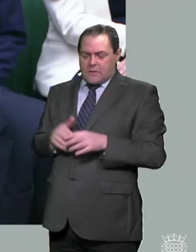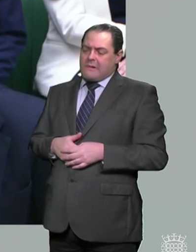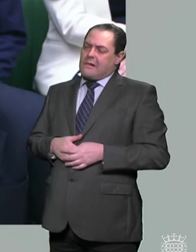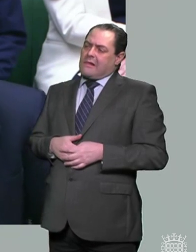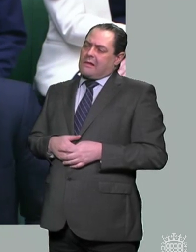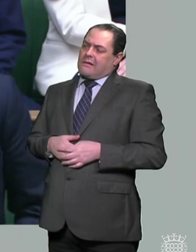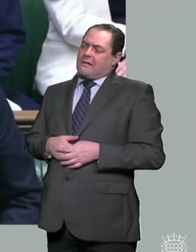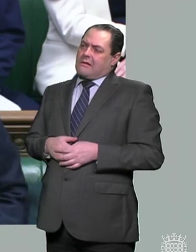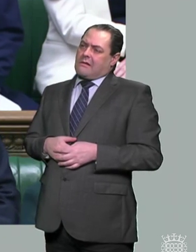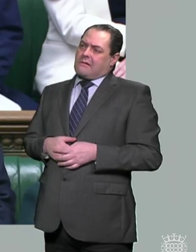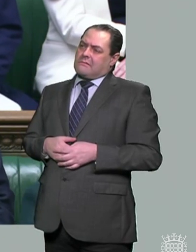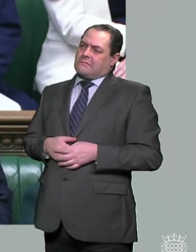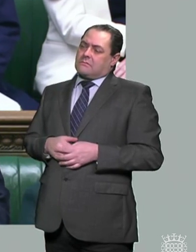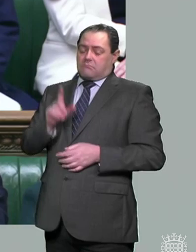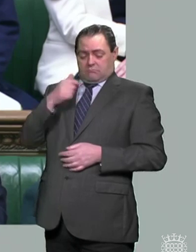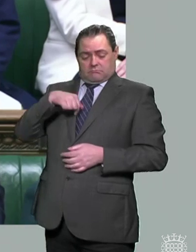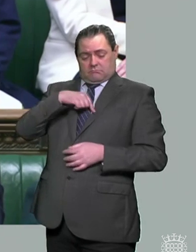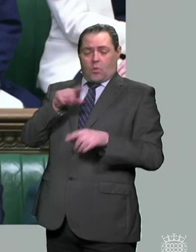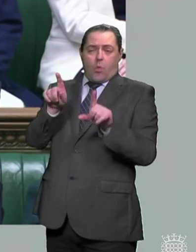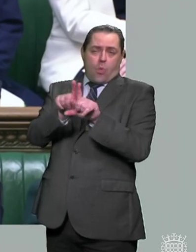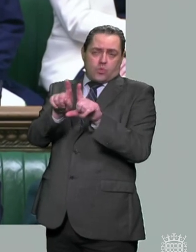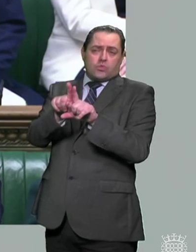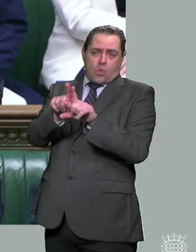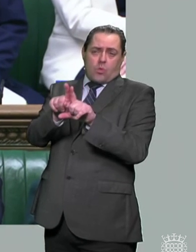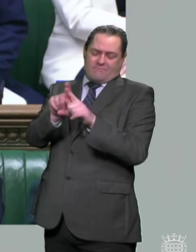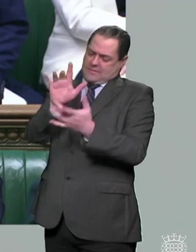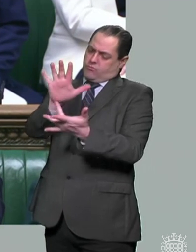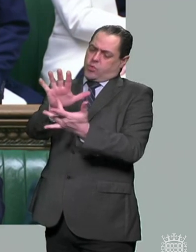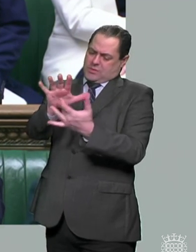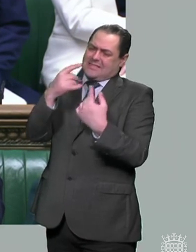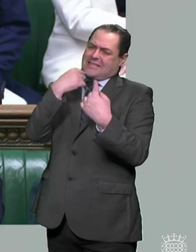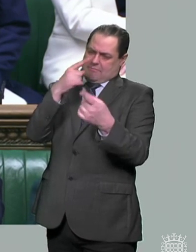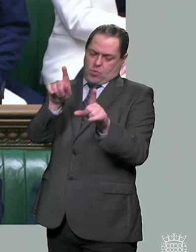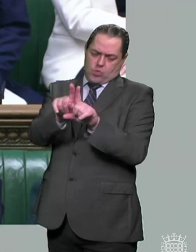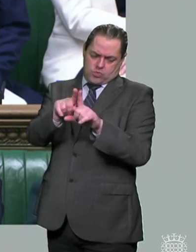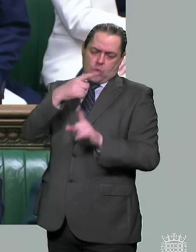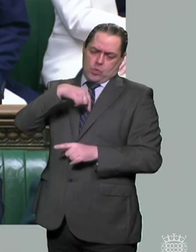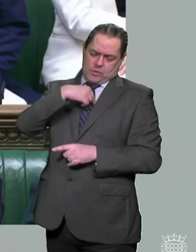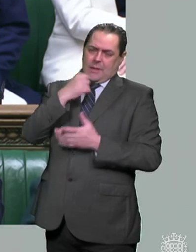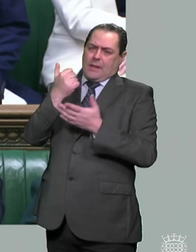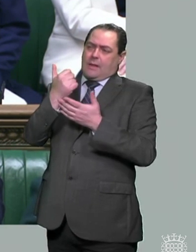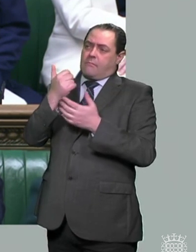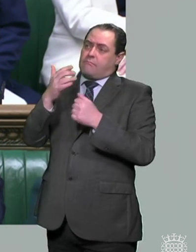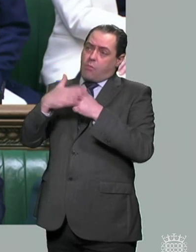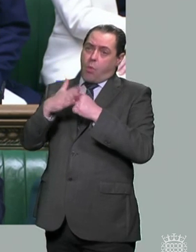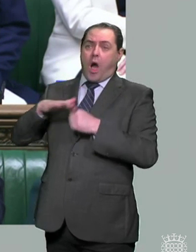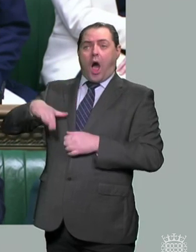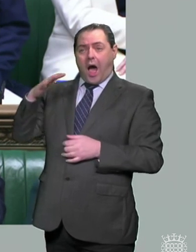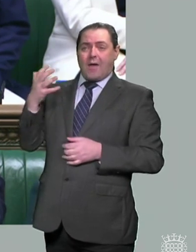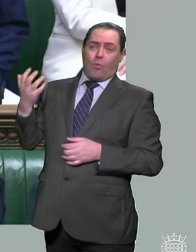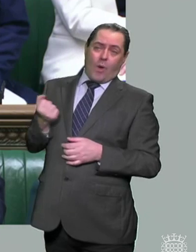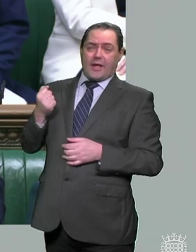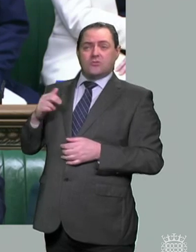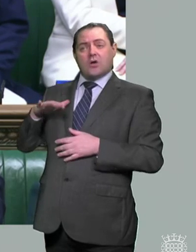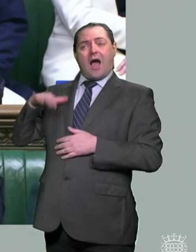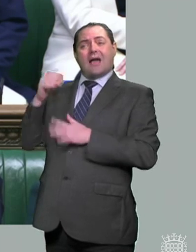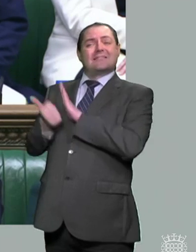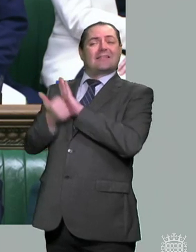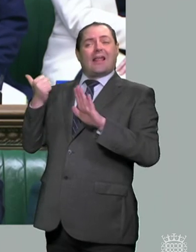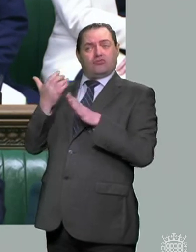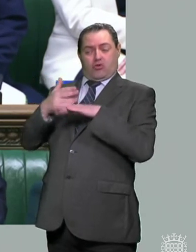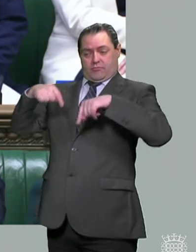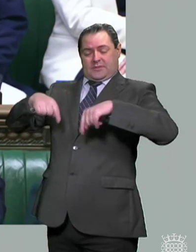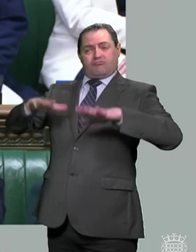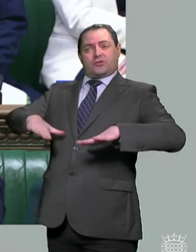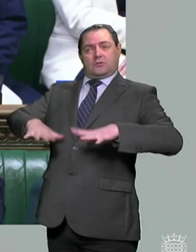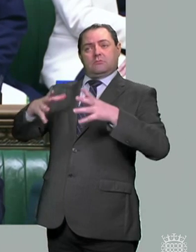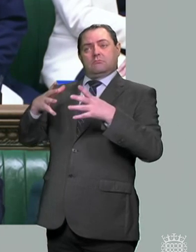What we are also doing, and this is absolutely vital, is increasing the number of high-wage, high-skill jobs in this country.